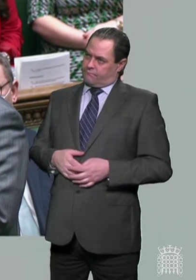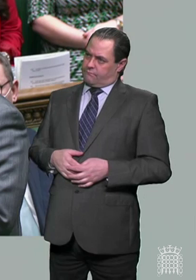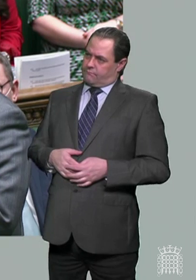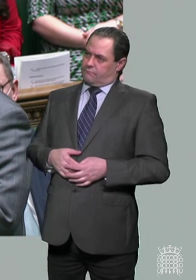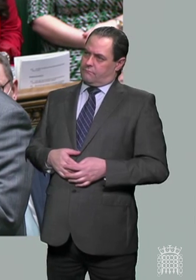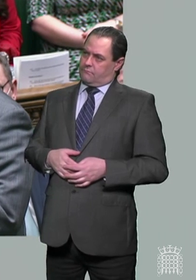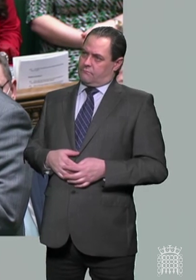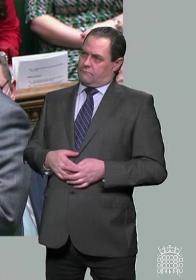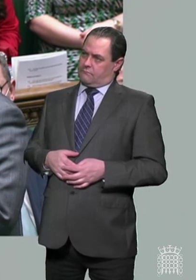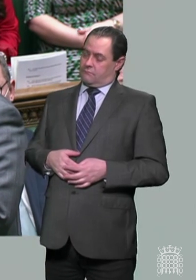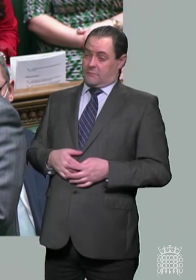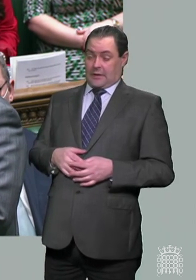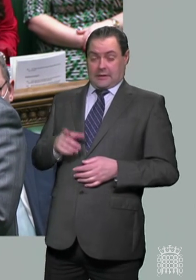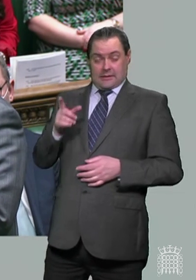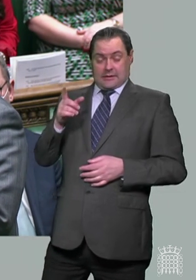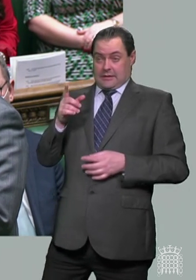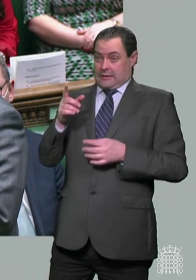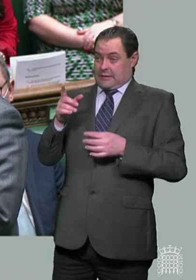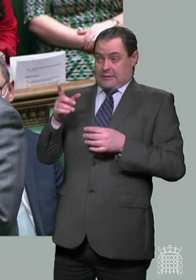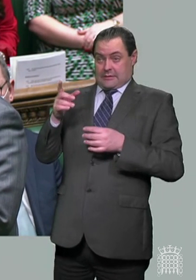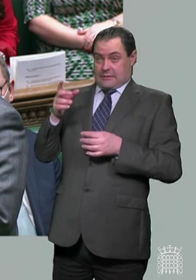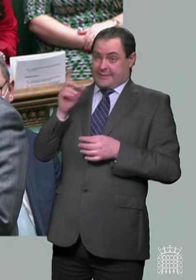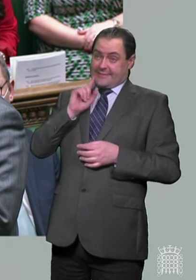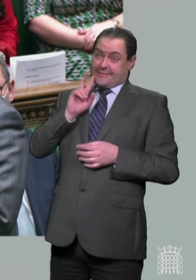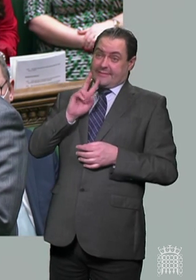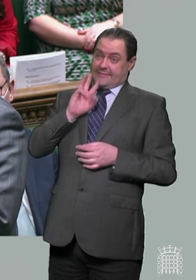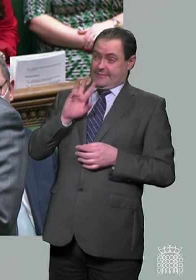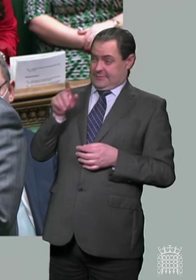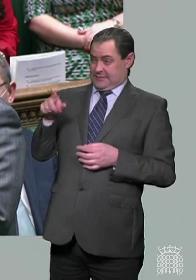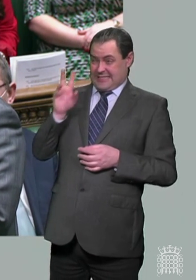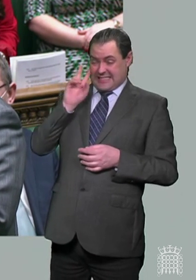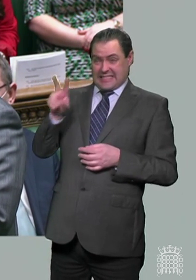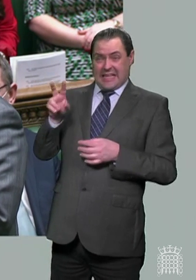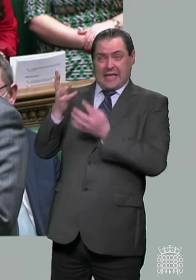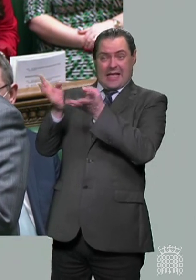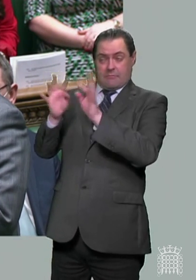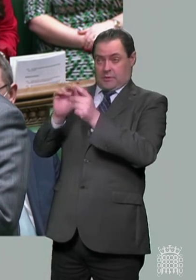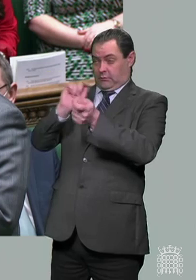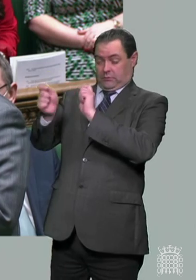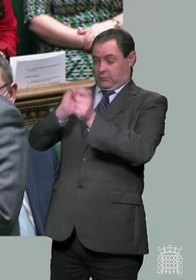The flurry of changes in Downing Street over the last few days is a sight to behold.